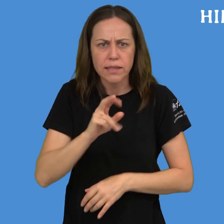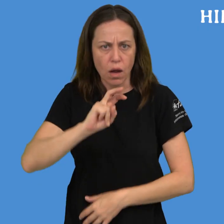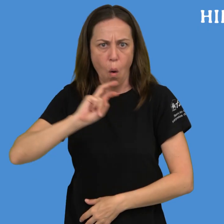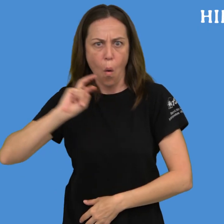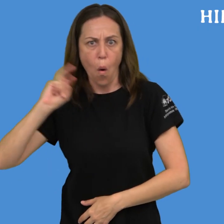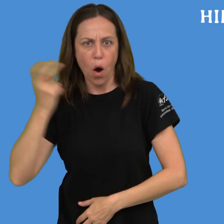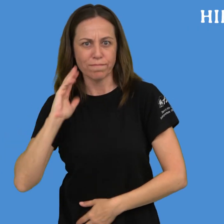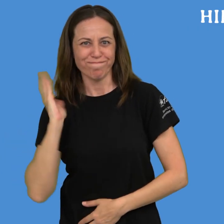otro